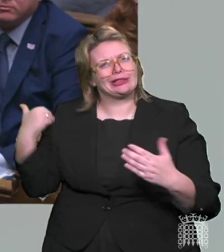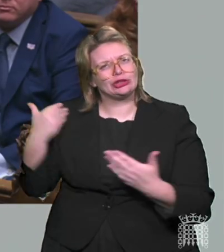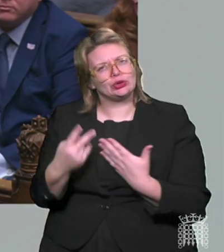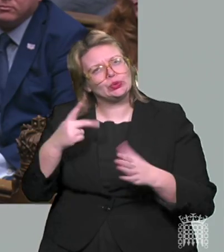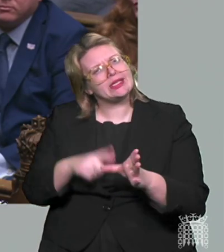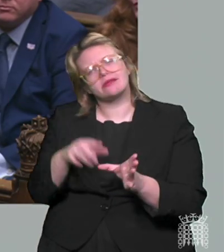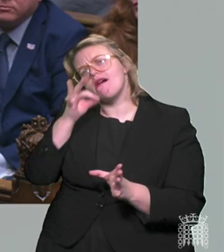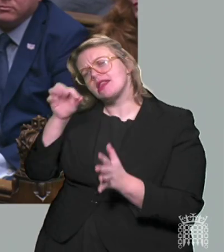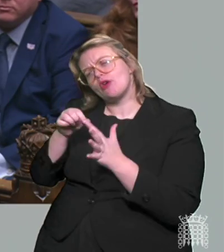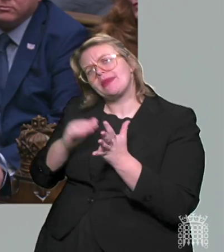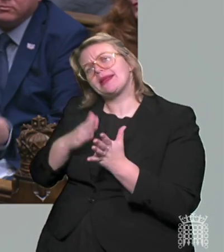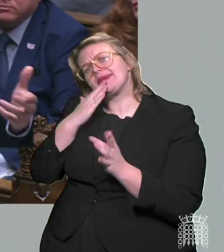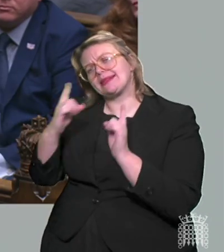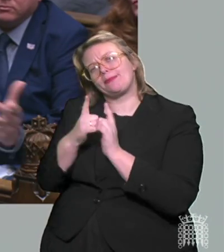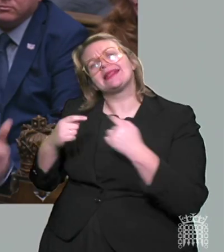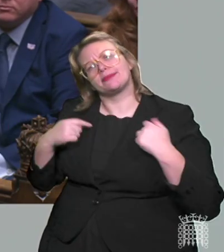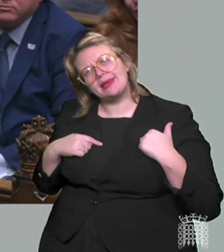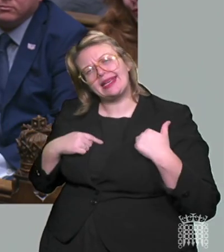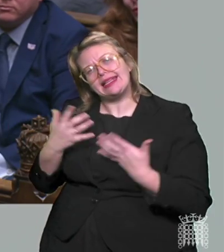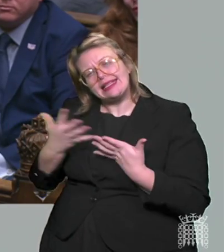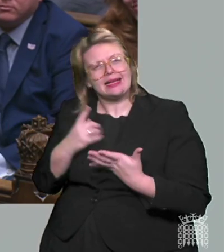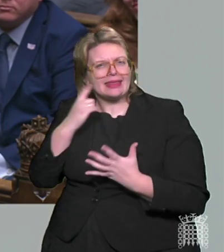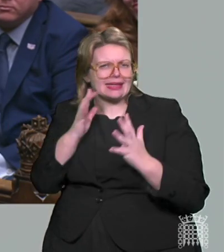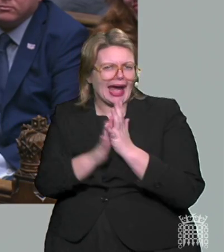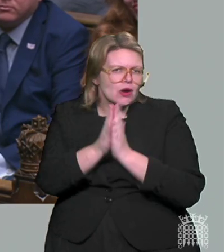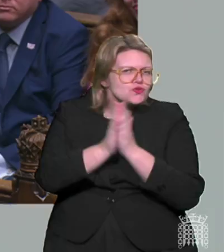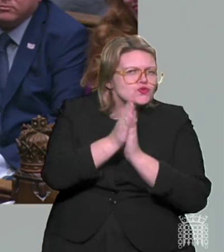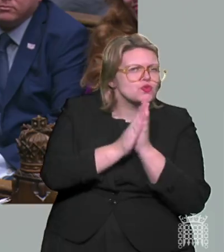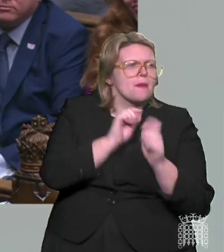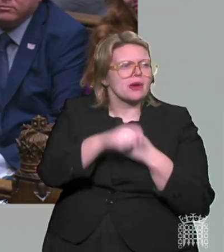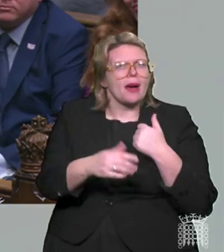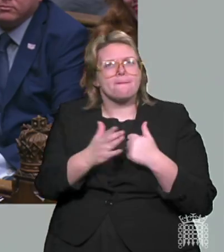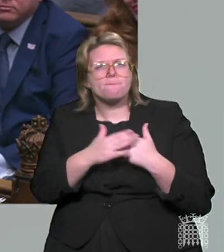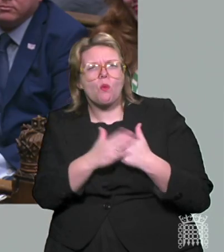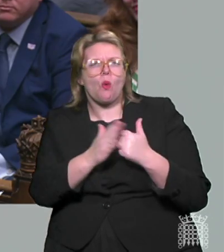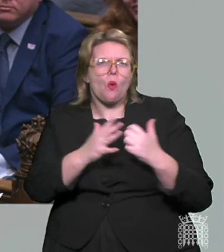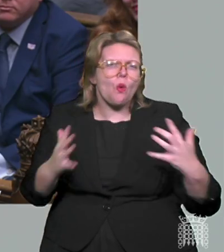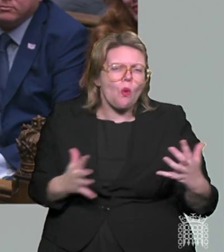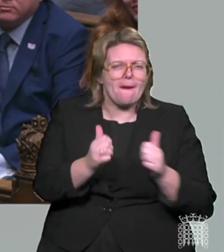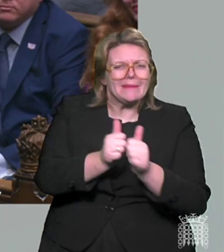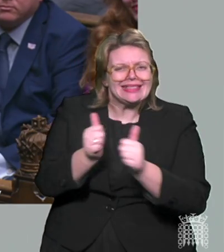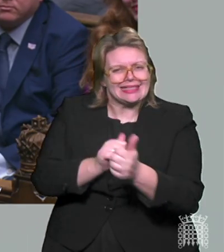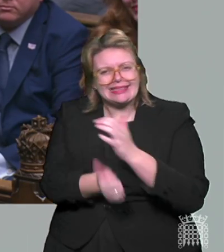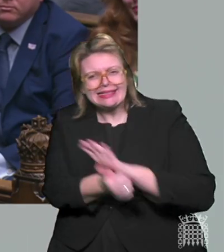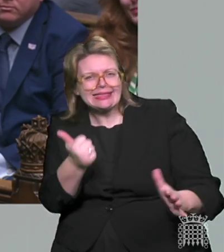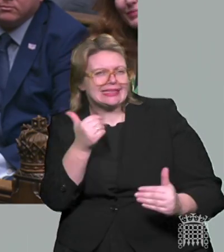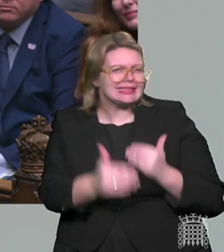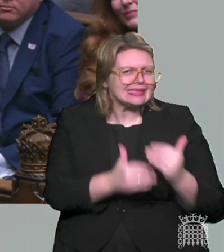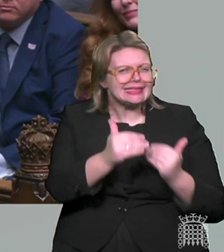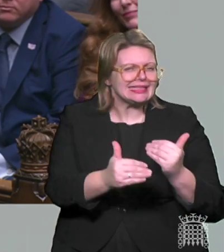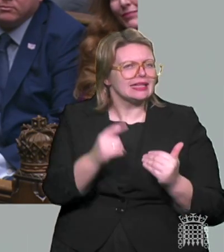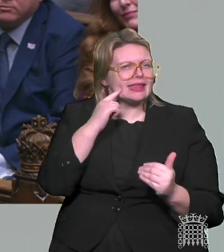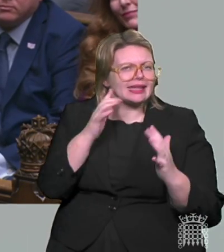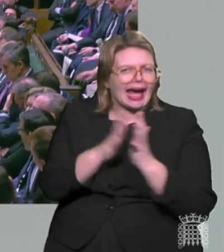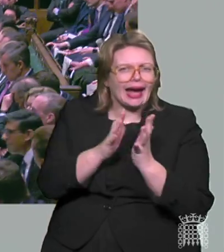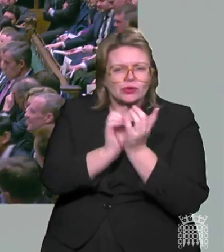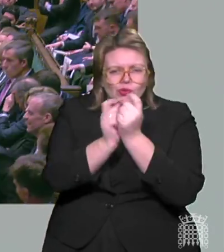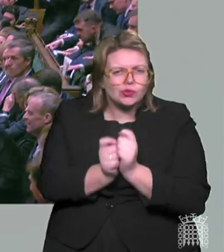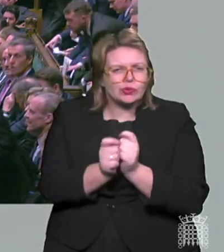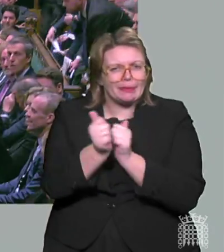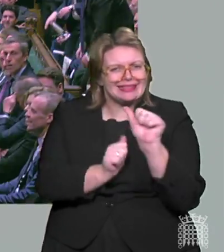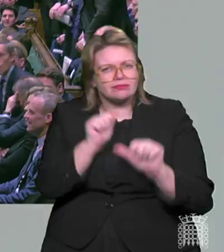Will he meet me to discuss how to channel our inner Nigel Lawsons and unblock the arteries of our economy with low-cost, pro-competition supply-side reforms?